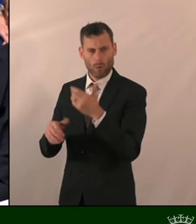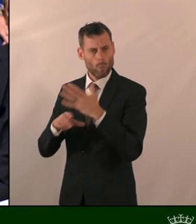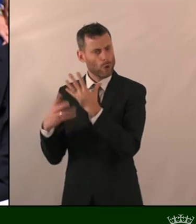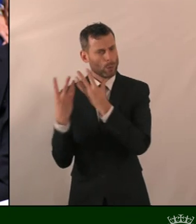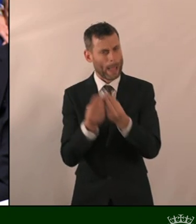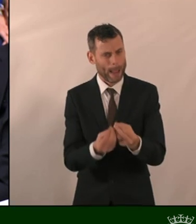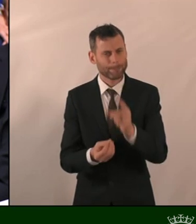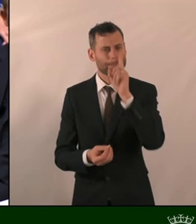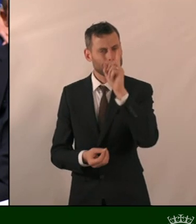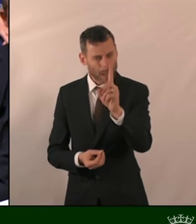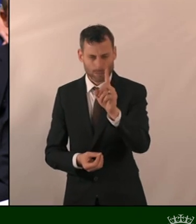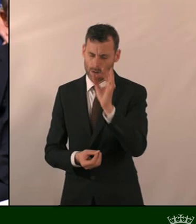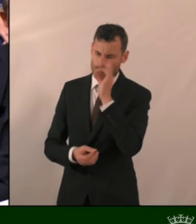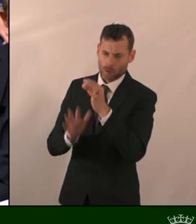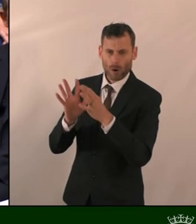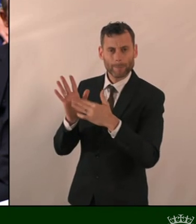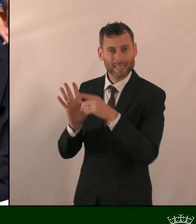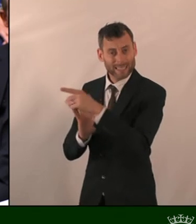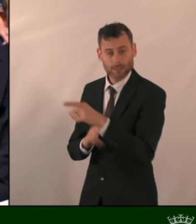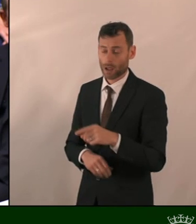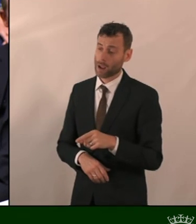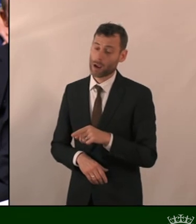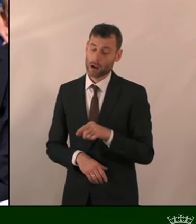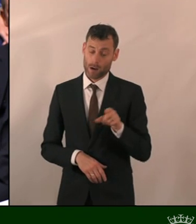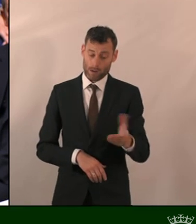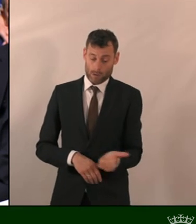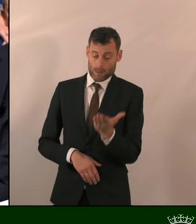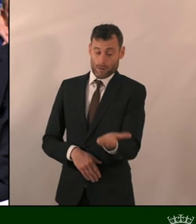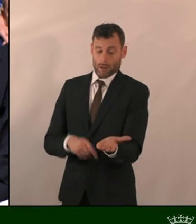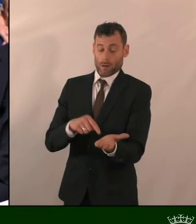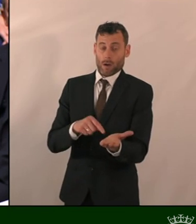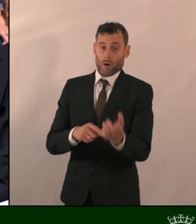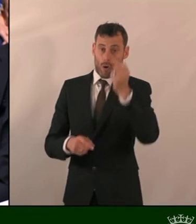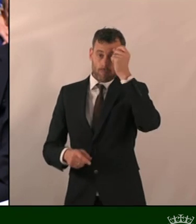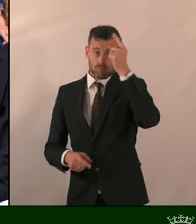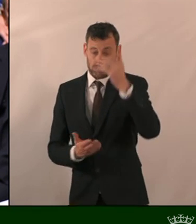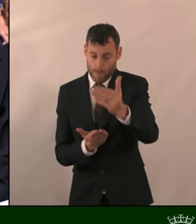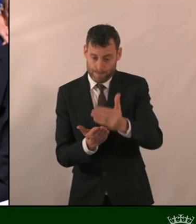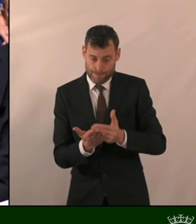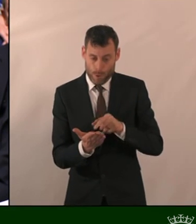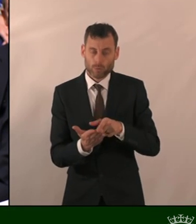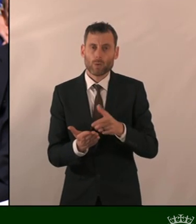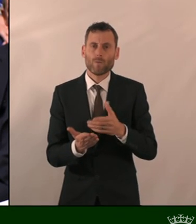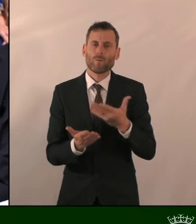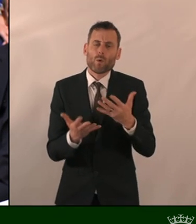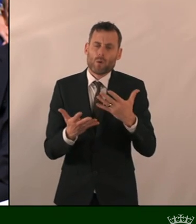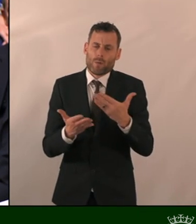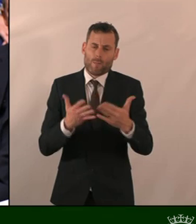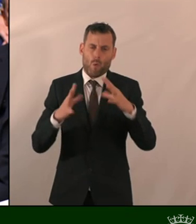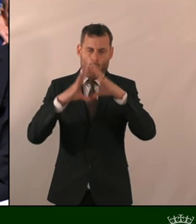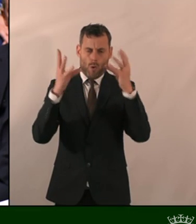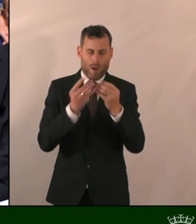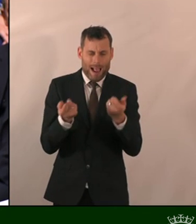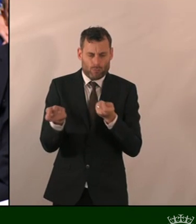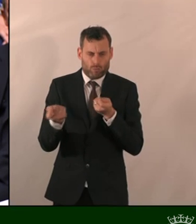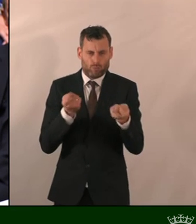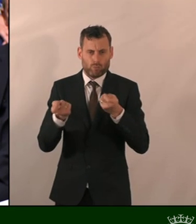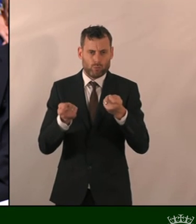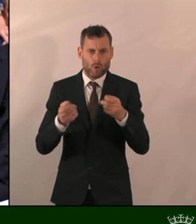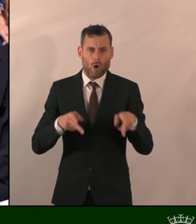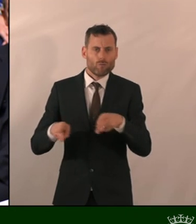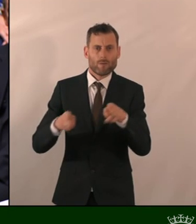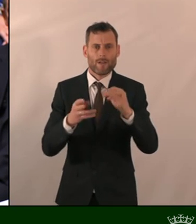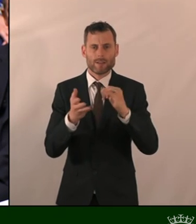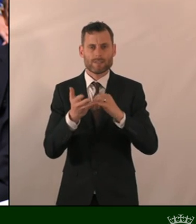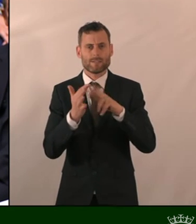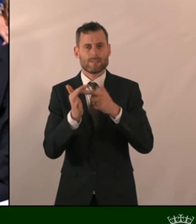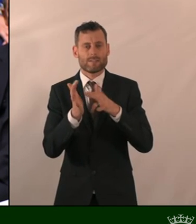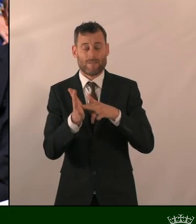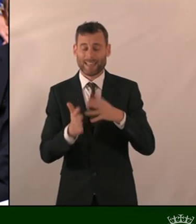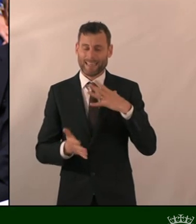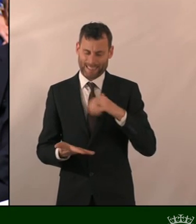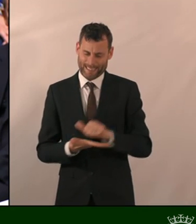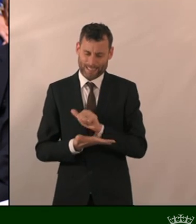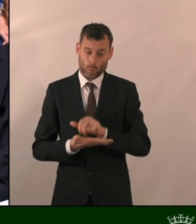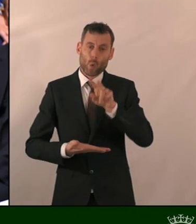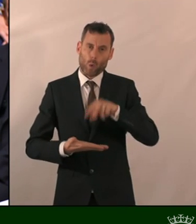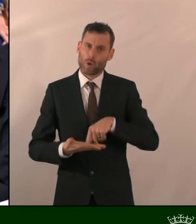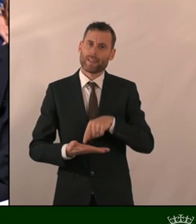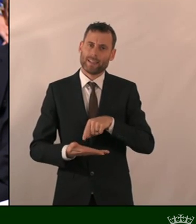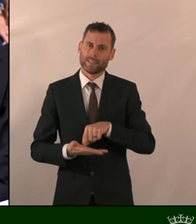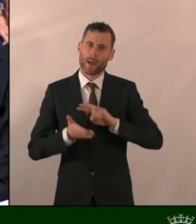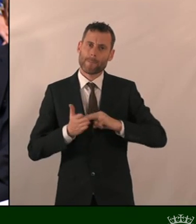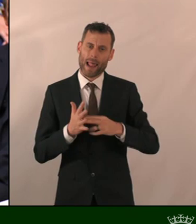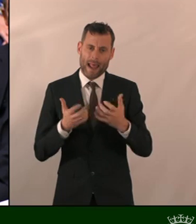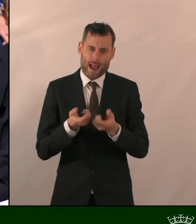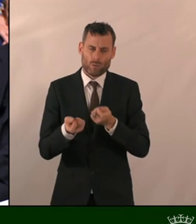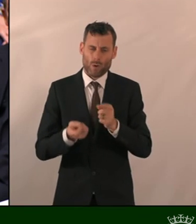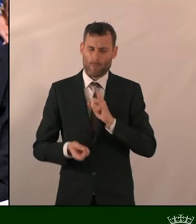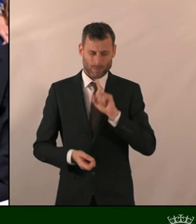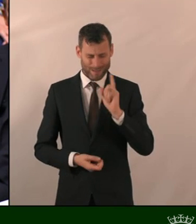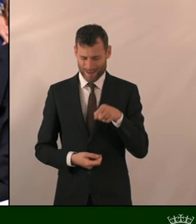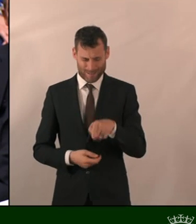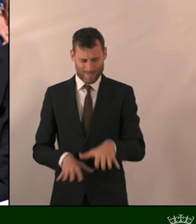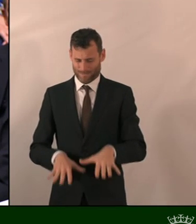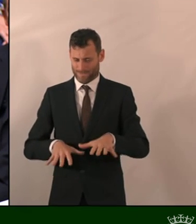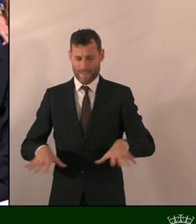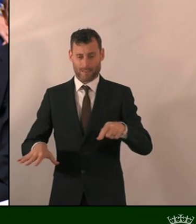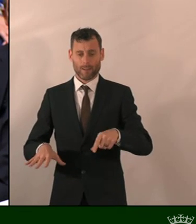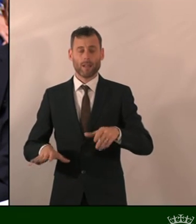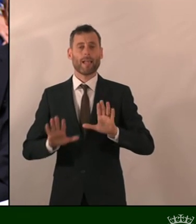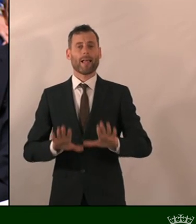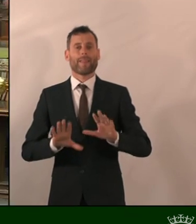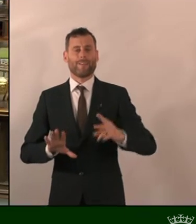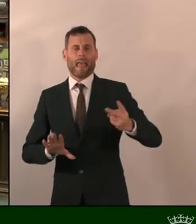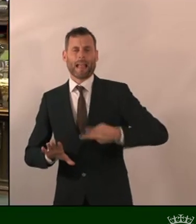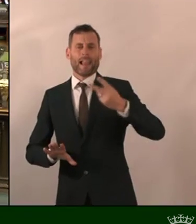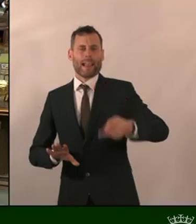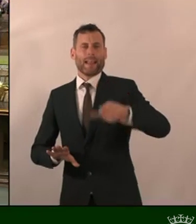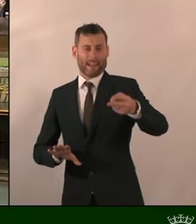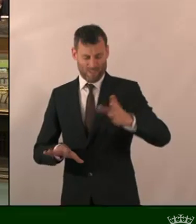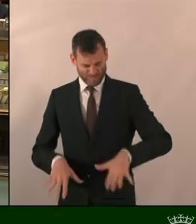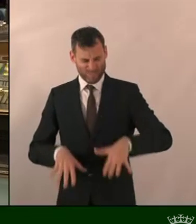Will the Prime Minister ensure that the proposals put forward to the Government for a more holistic approach to managing the River Severn are looked at seriously because Shrewsbury cannot continue to suffer this level of economic damage, with repeated floods?